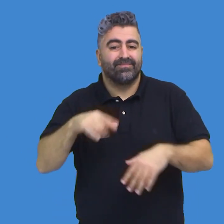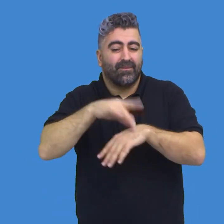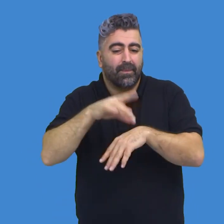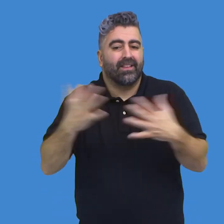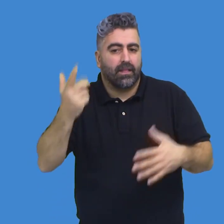enfermo